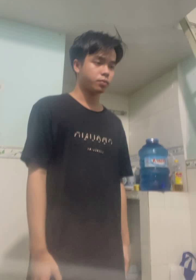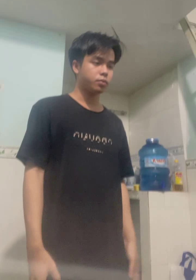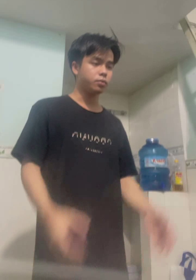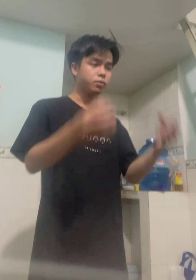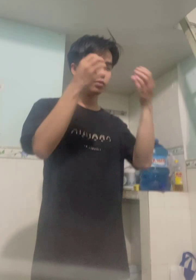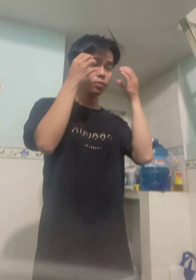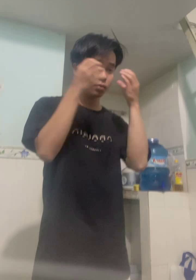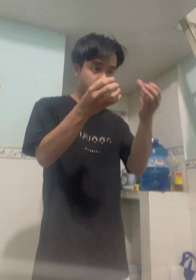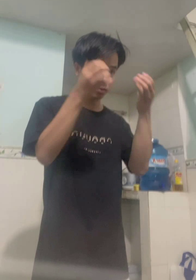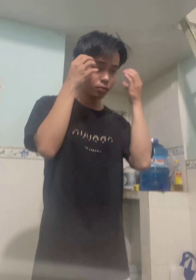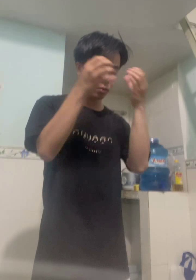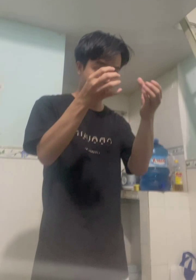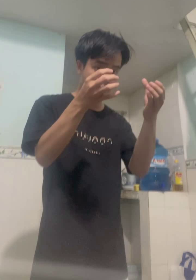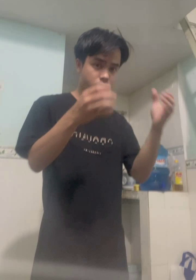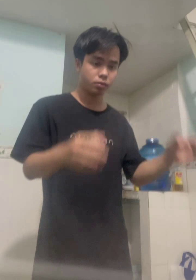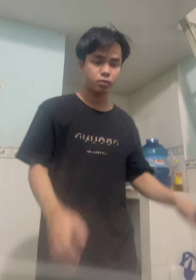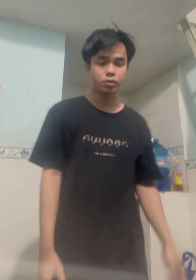ngac nhien